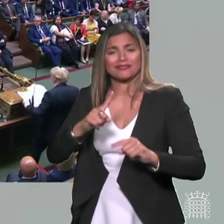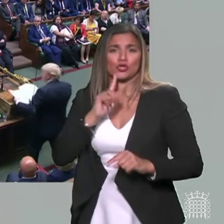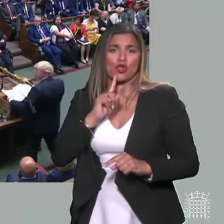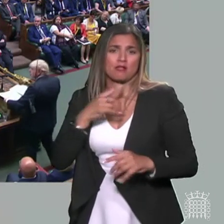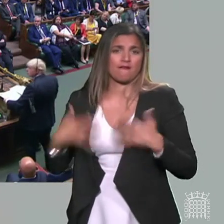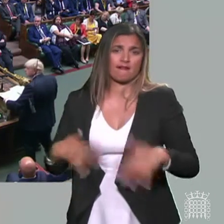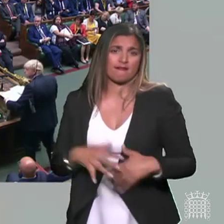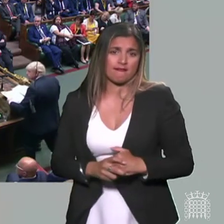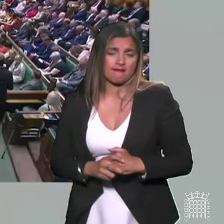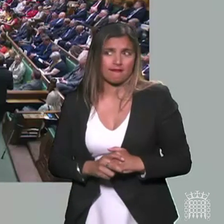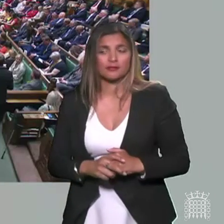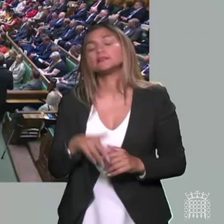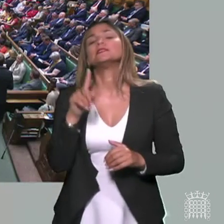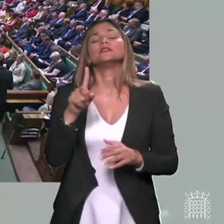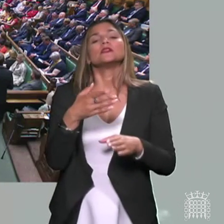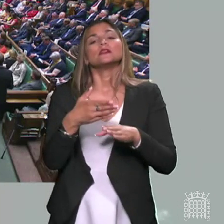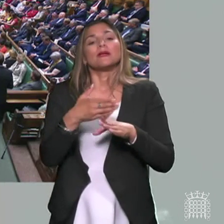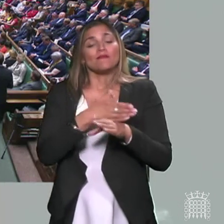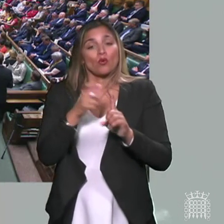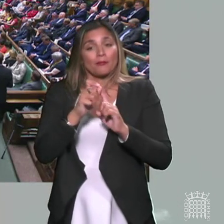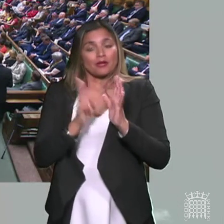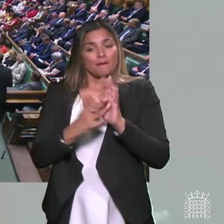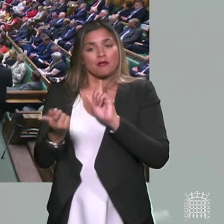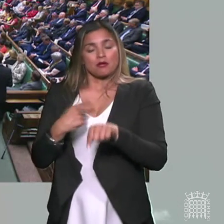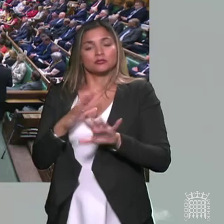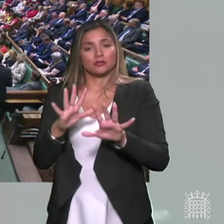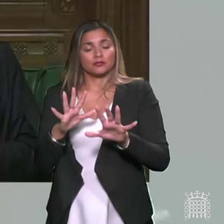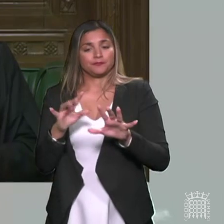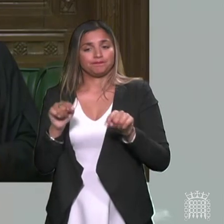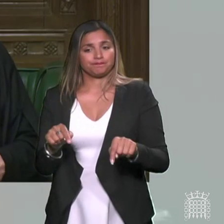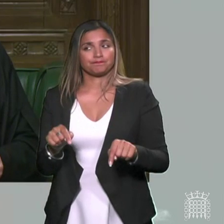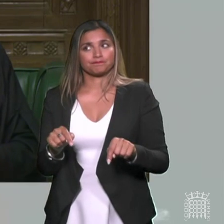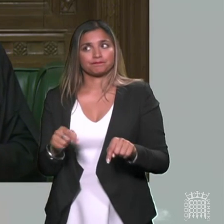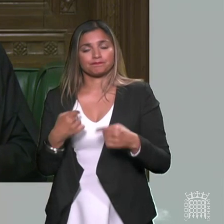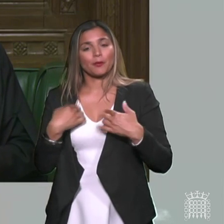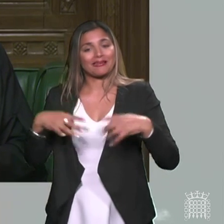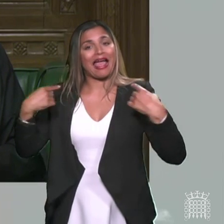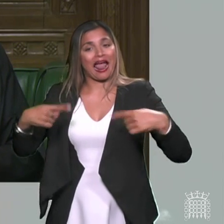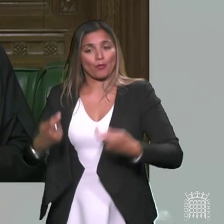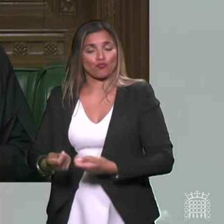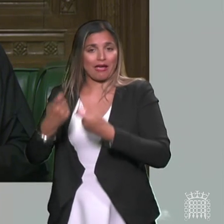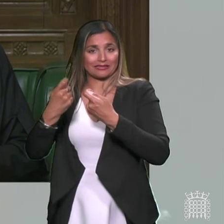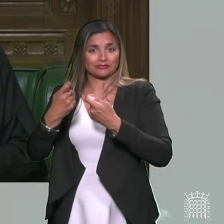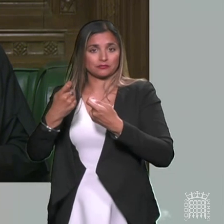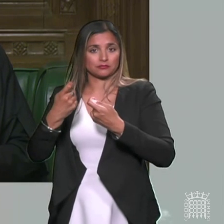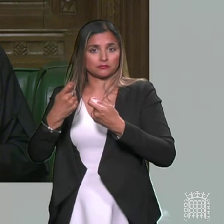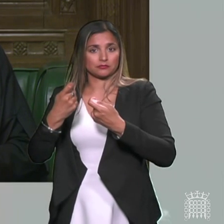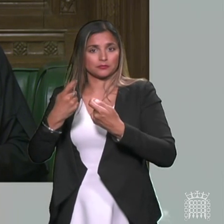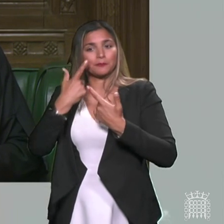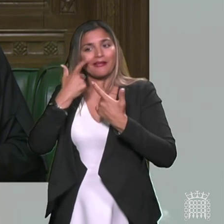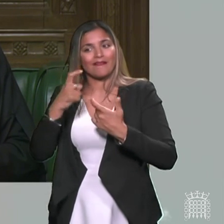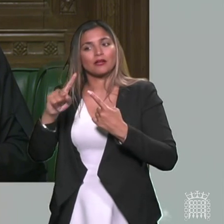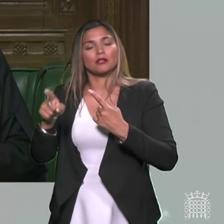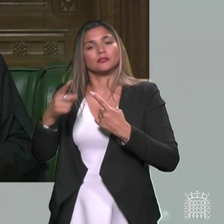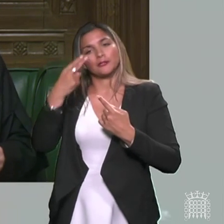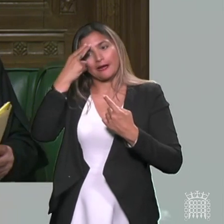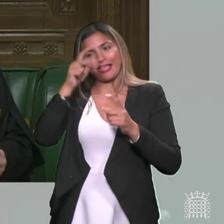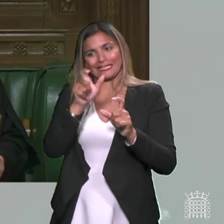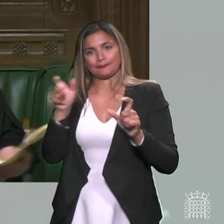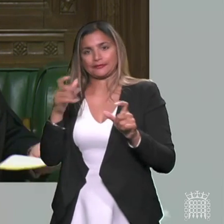Before the Prime Minister answers, let me say to Members that, although I have allowed the matter to be raised, we should be careful about going into detail on the first person because the case is sub judice.